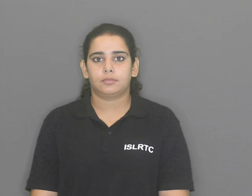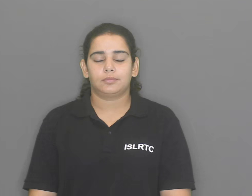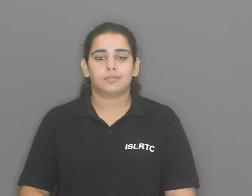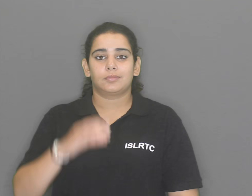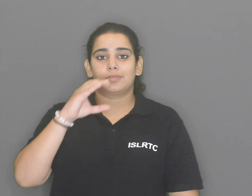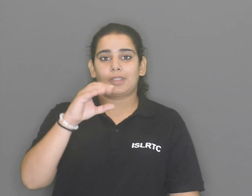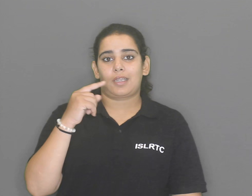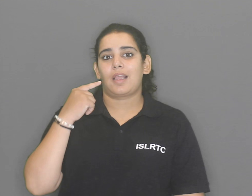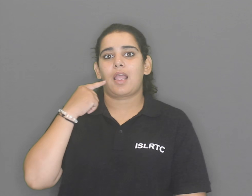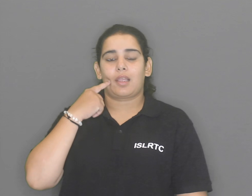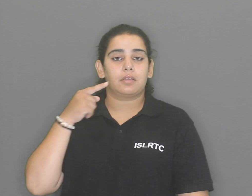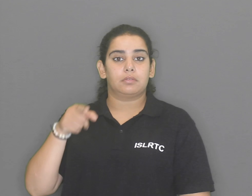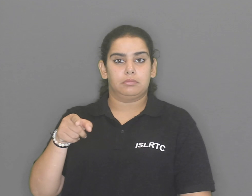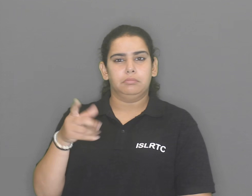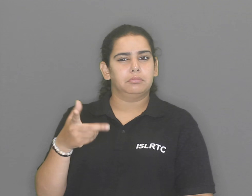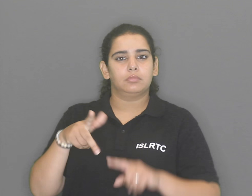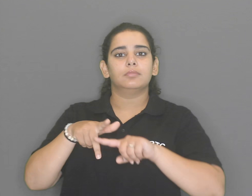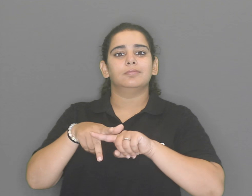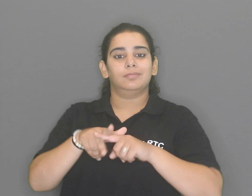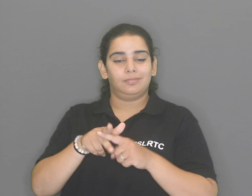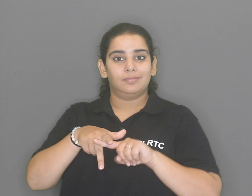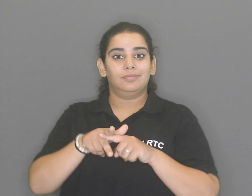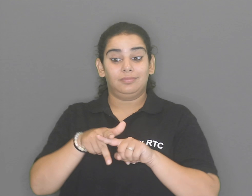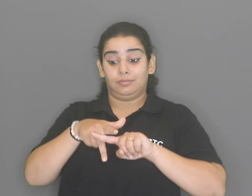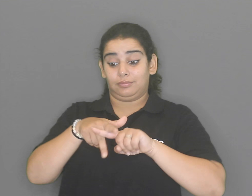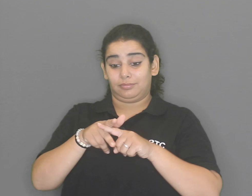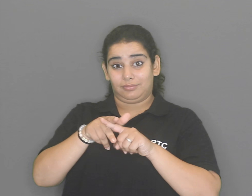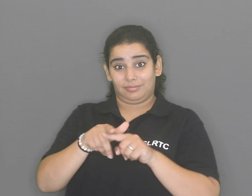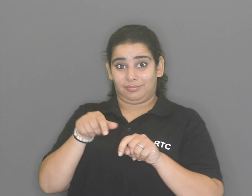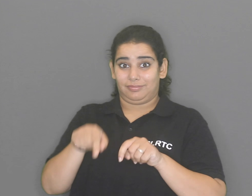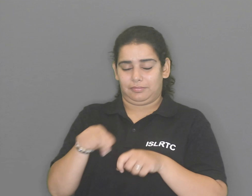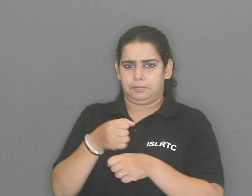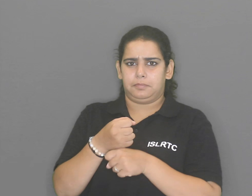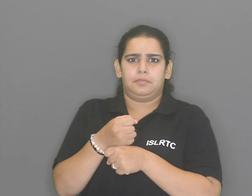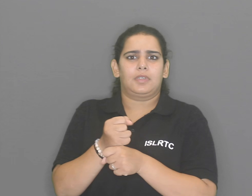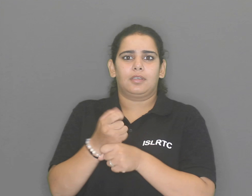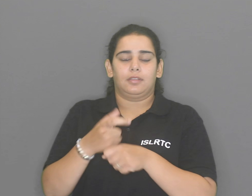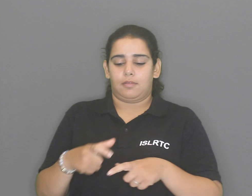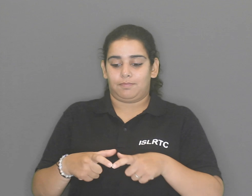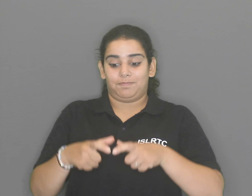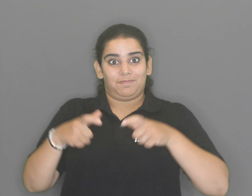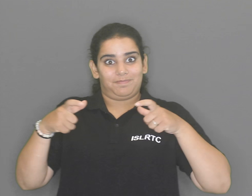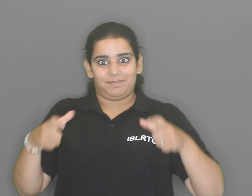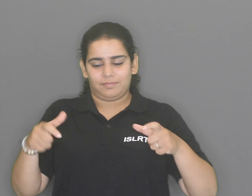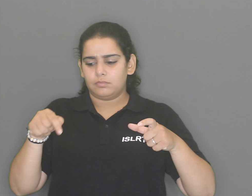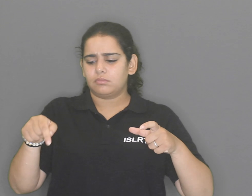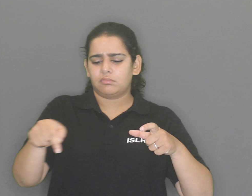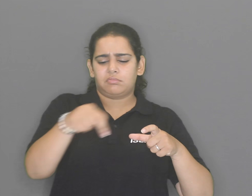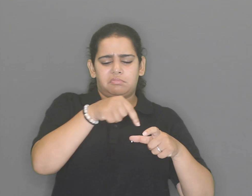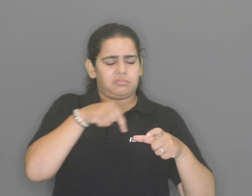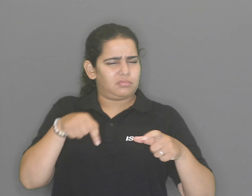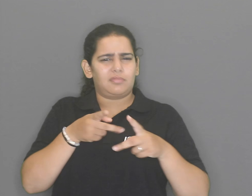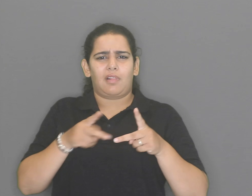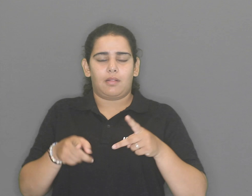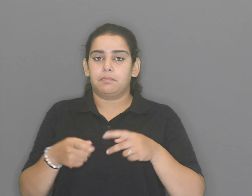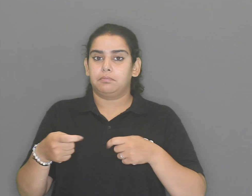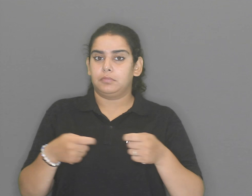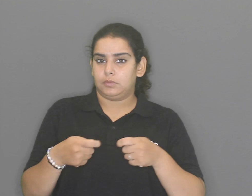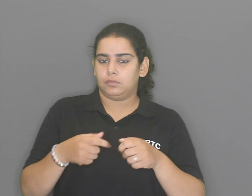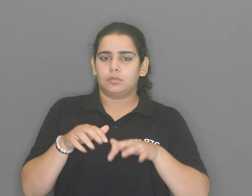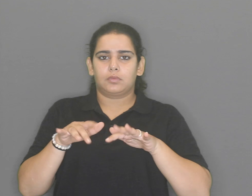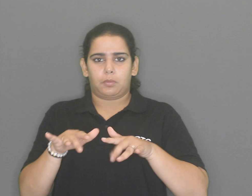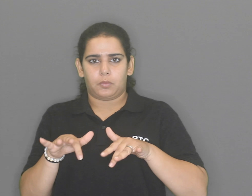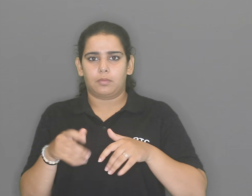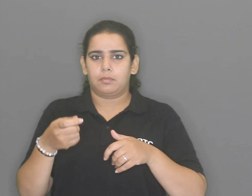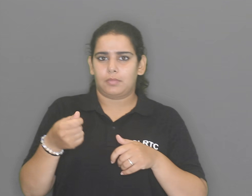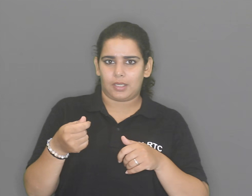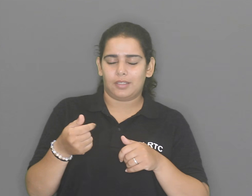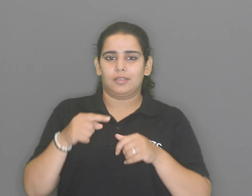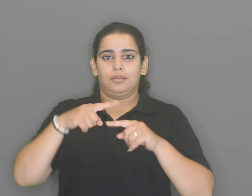Configuration An arrangement of parts or elements in a particular form, figure, or combination